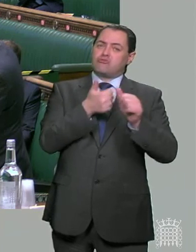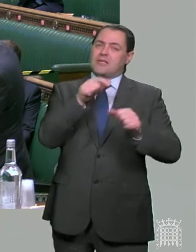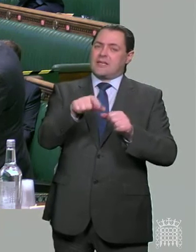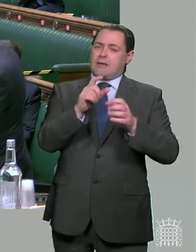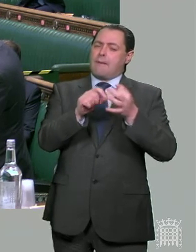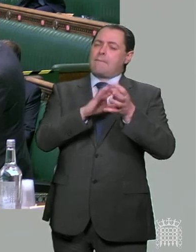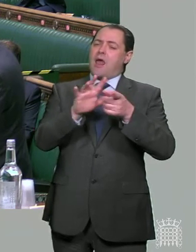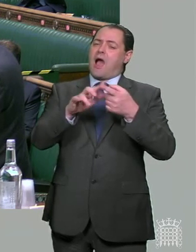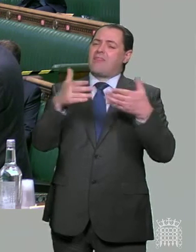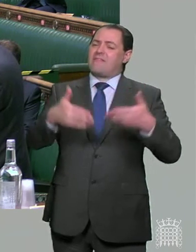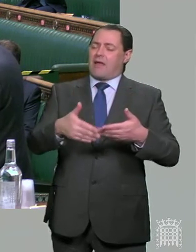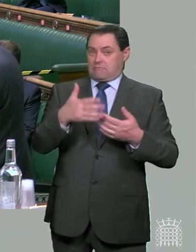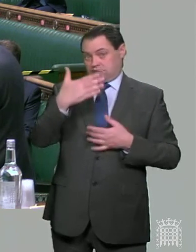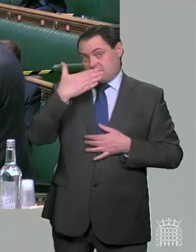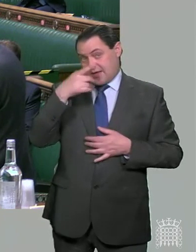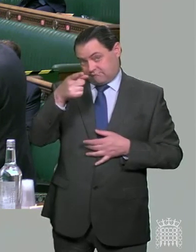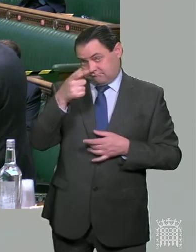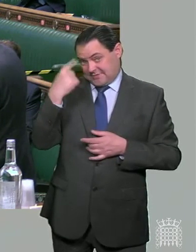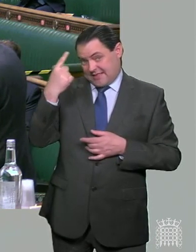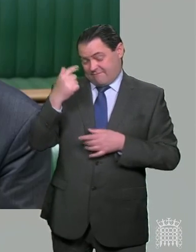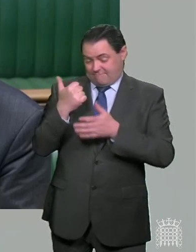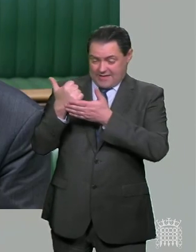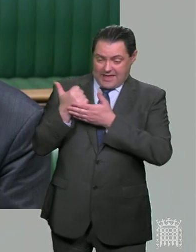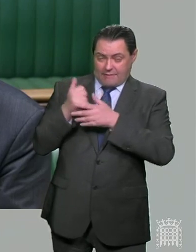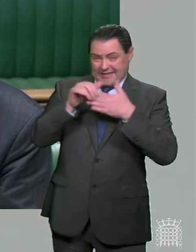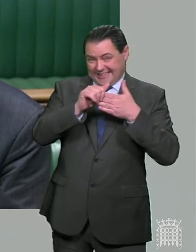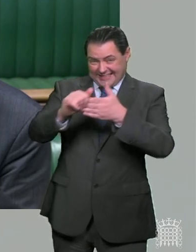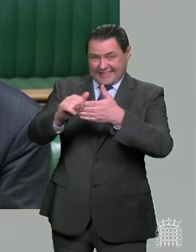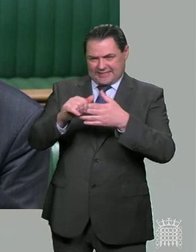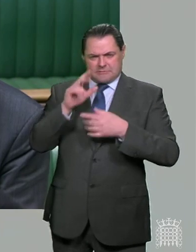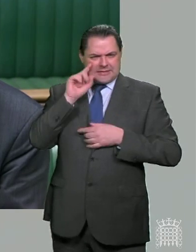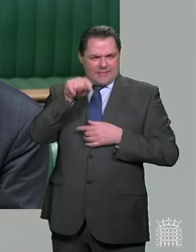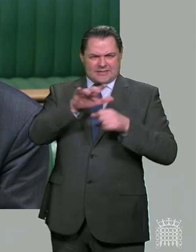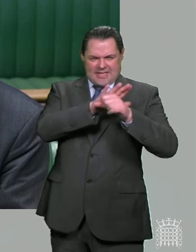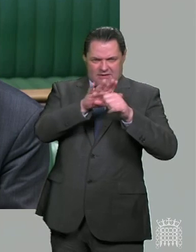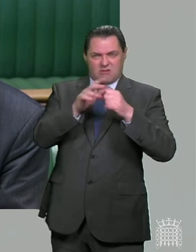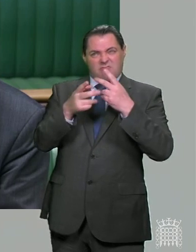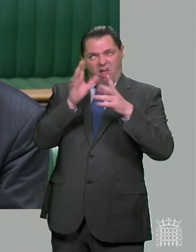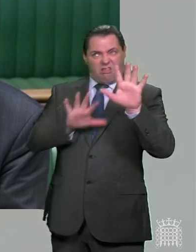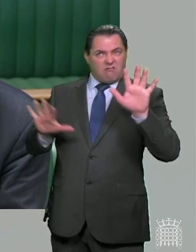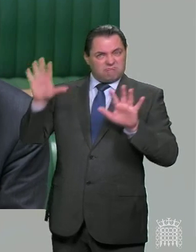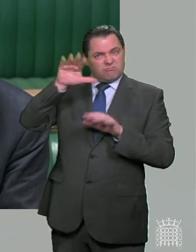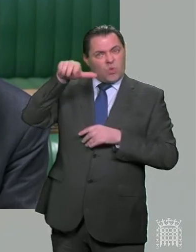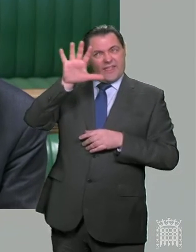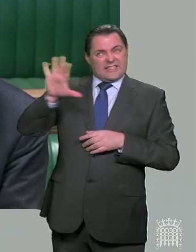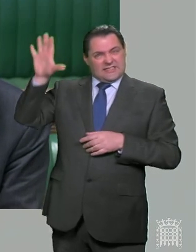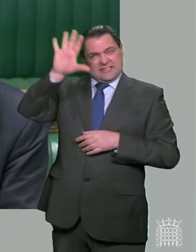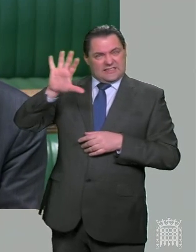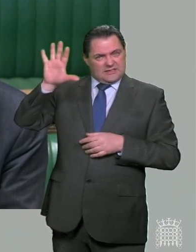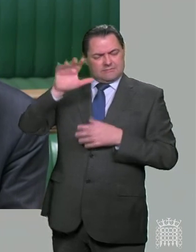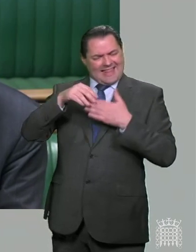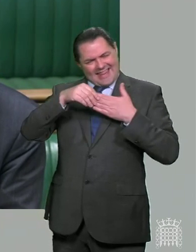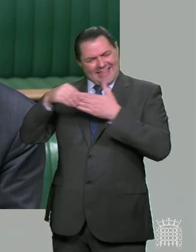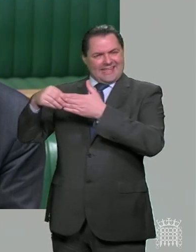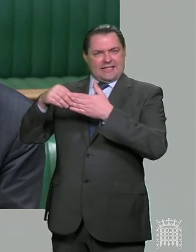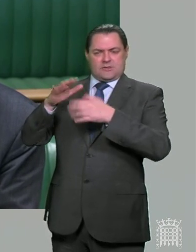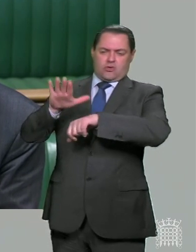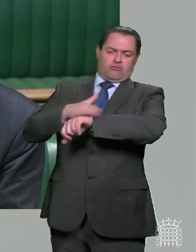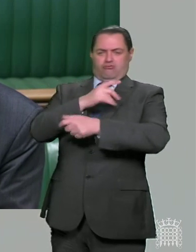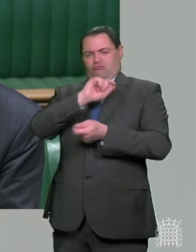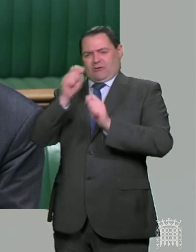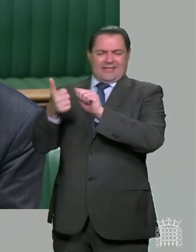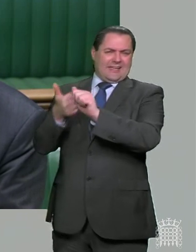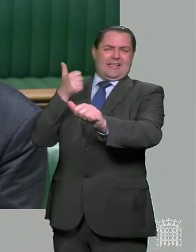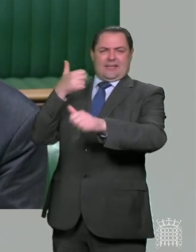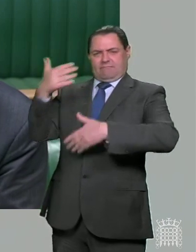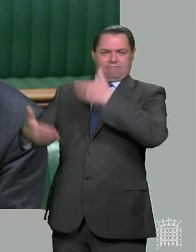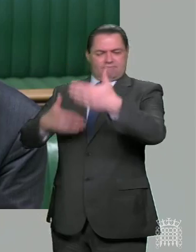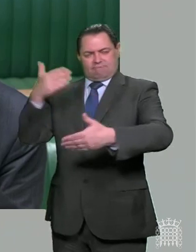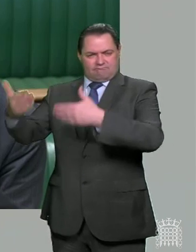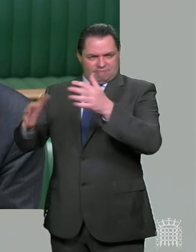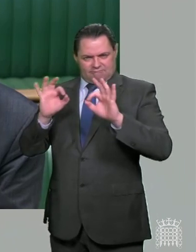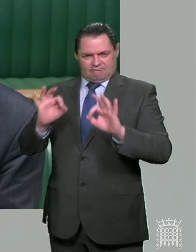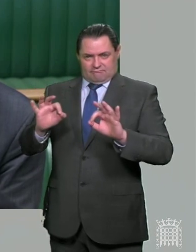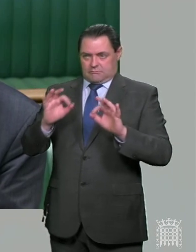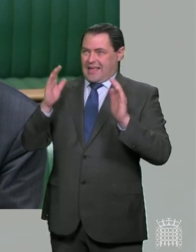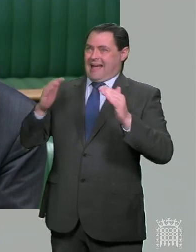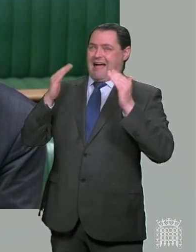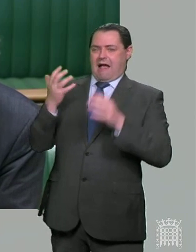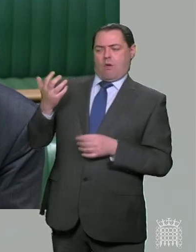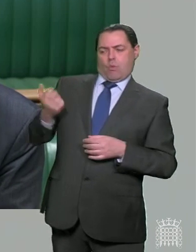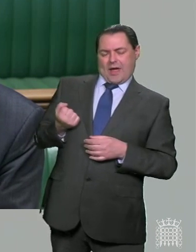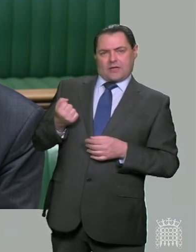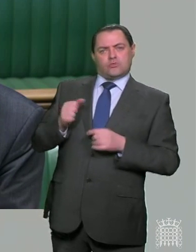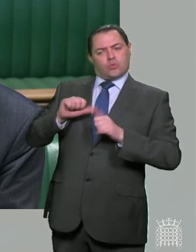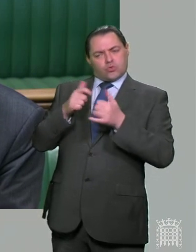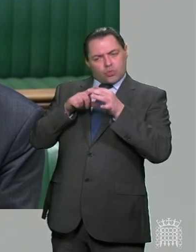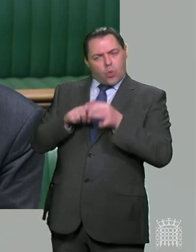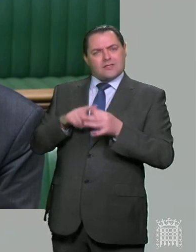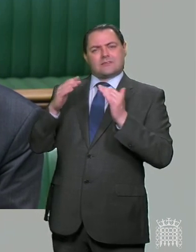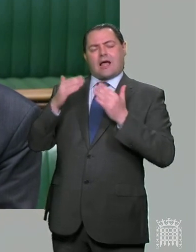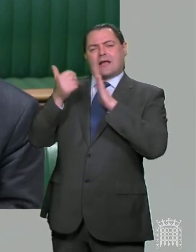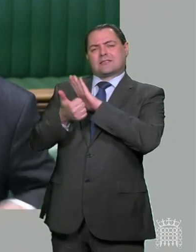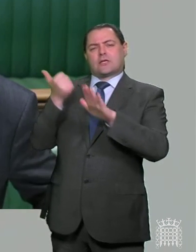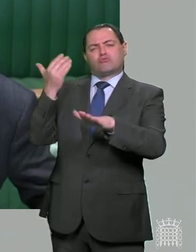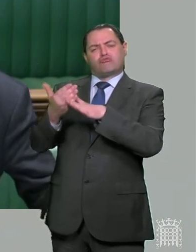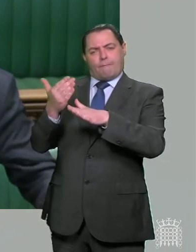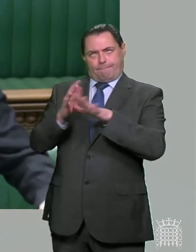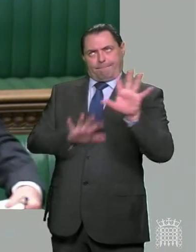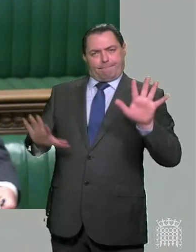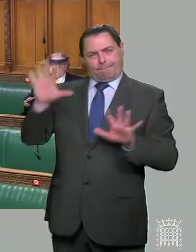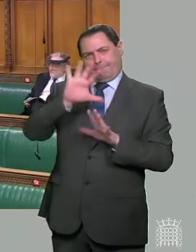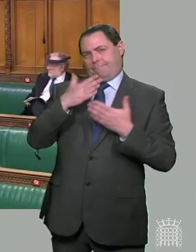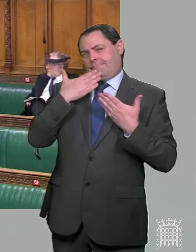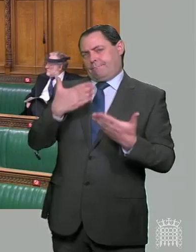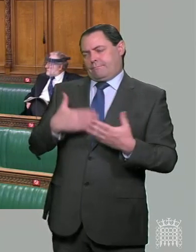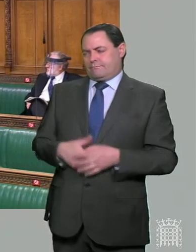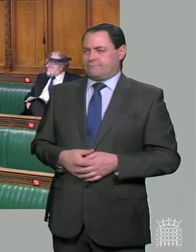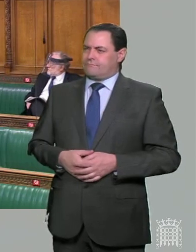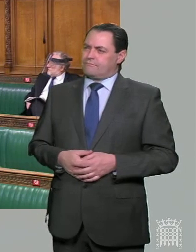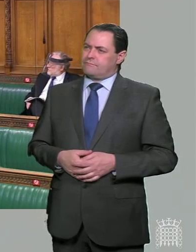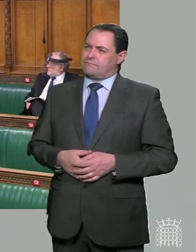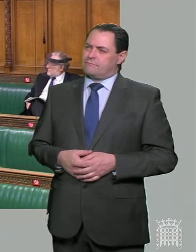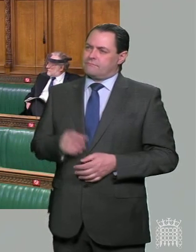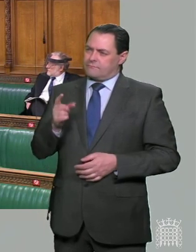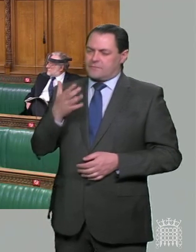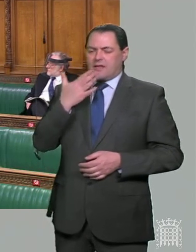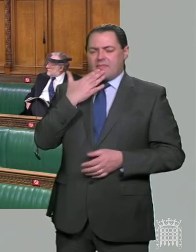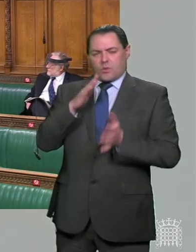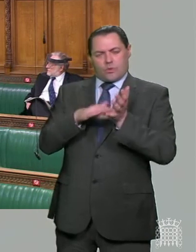Thanks to his help and his leadership, we are seeing Blyth Valley and many other parts of the north-east at the forefront of the green industrial revolution delivering high-wage and high-skilled jobs across our country.